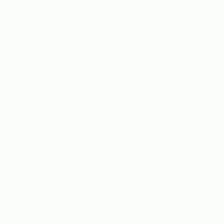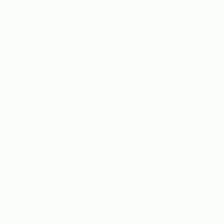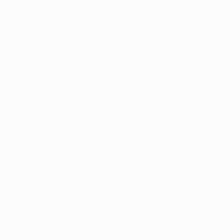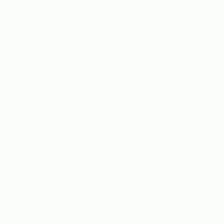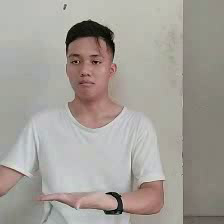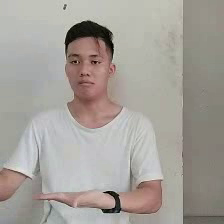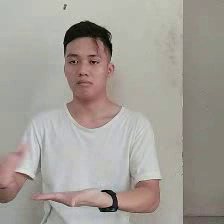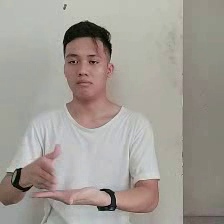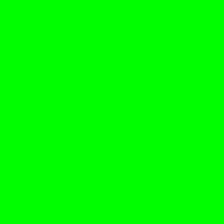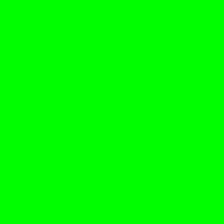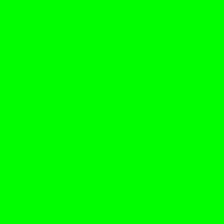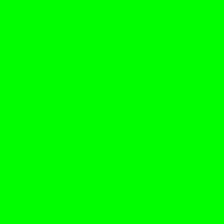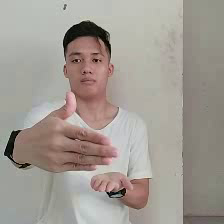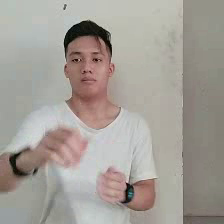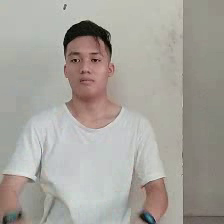San sẻ